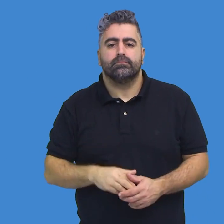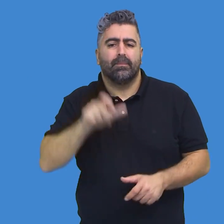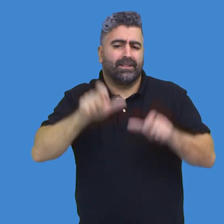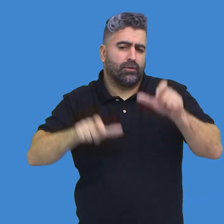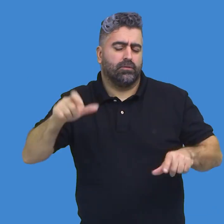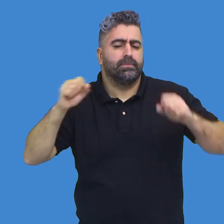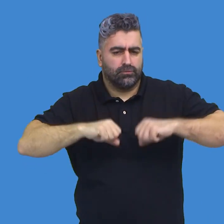persona